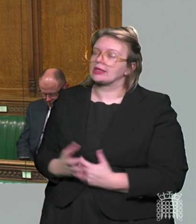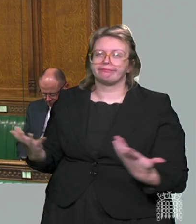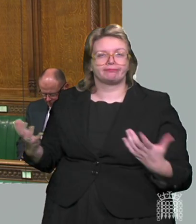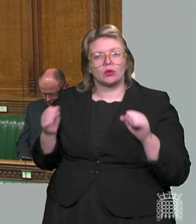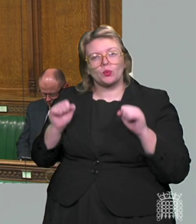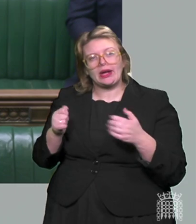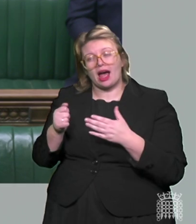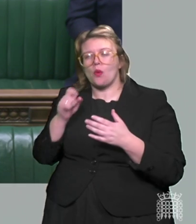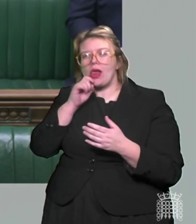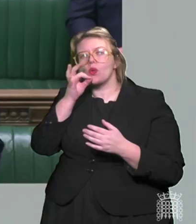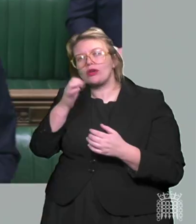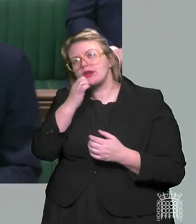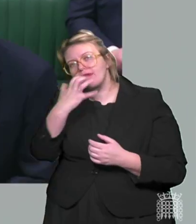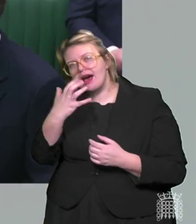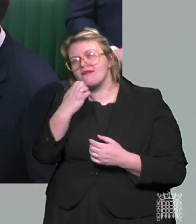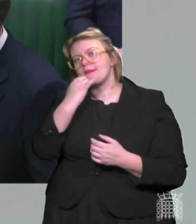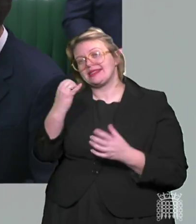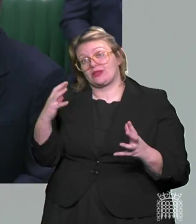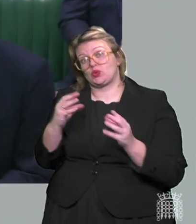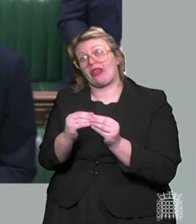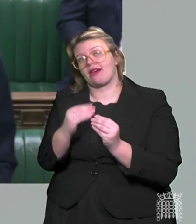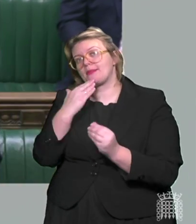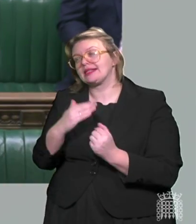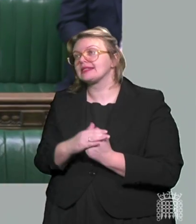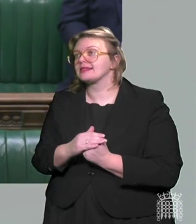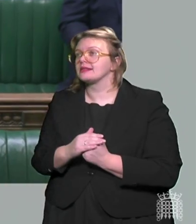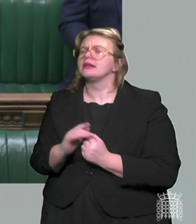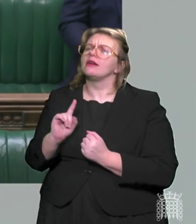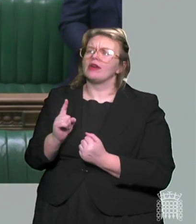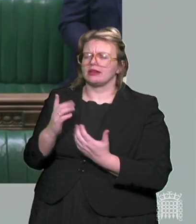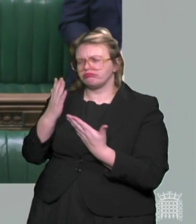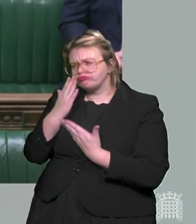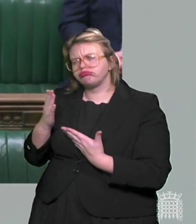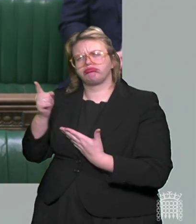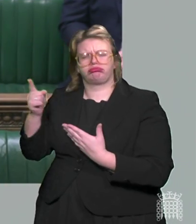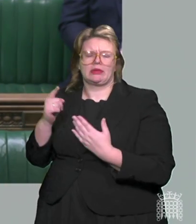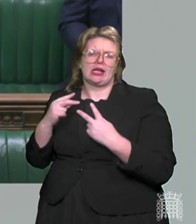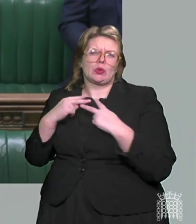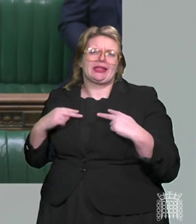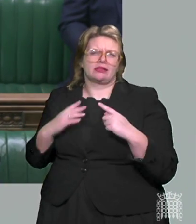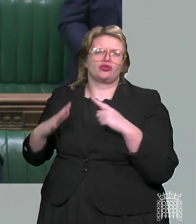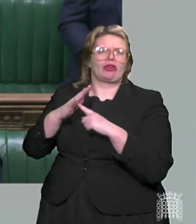First, I would like to pay tribute to my honourable and learned Friend the Member for Eddisbury for his work as Solicitor General.